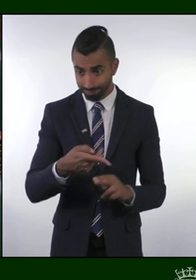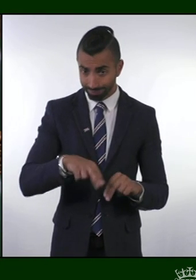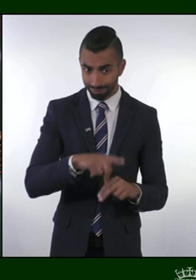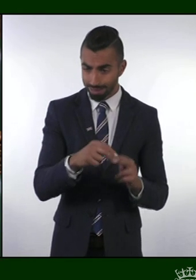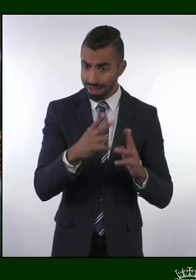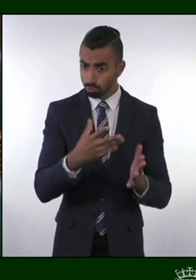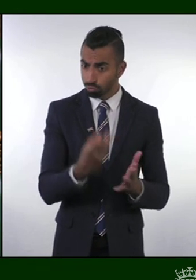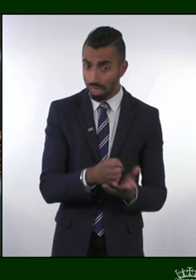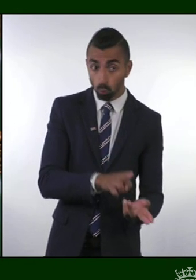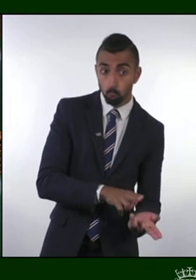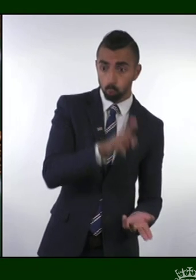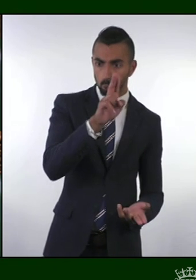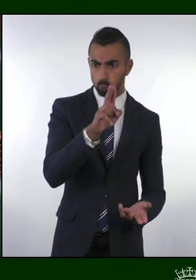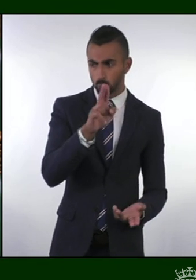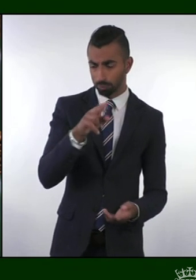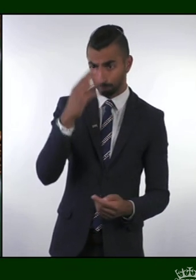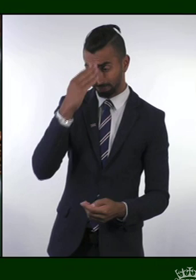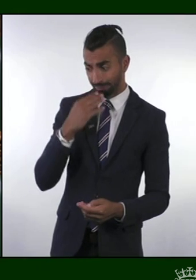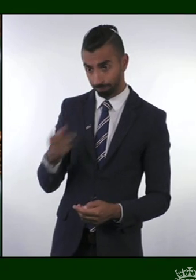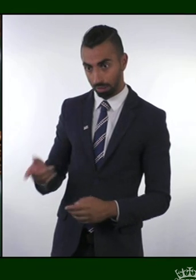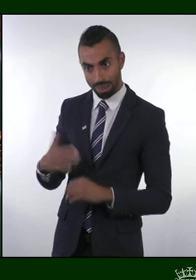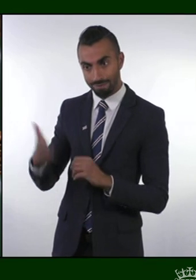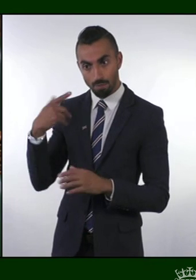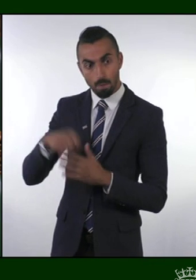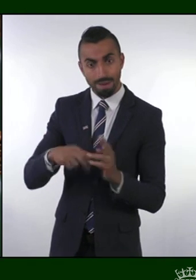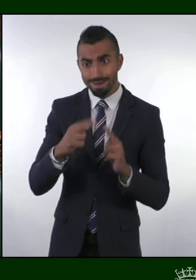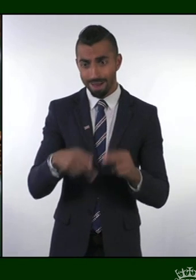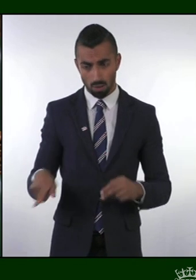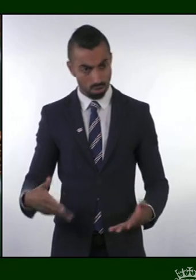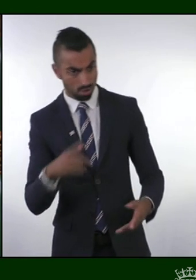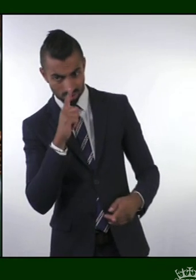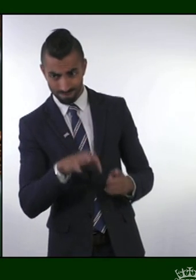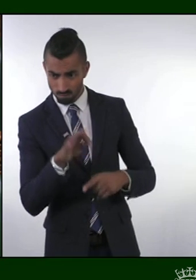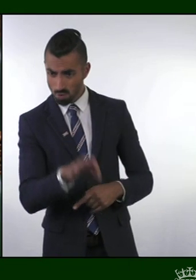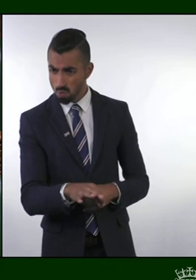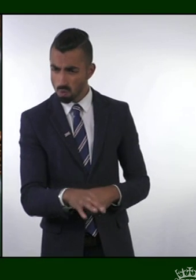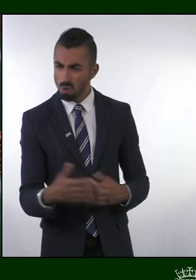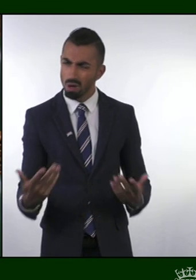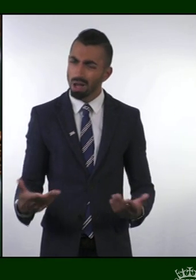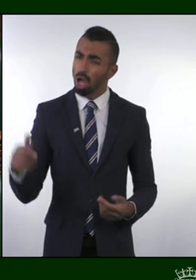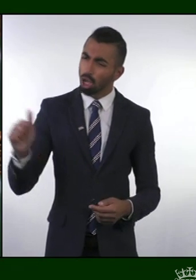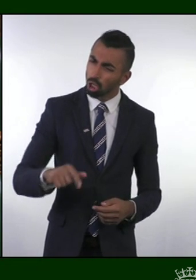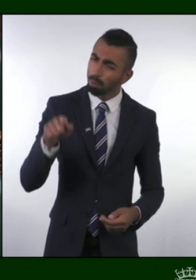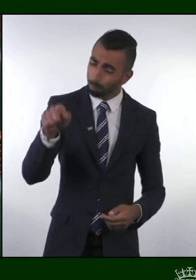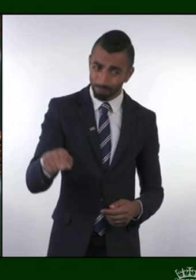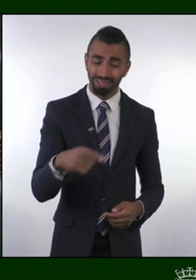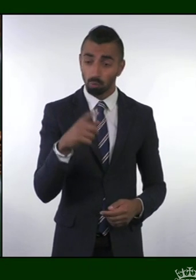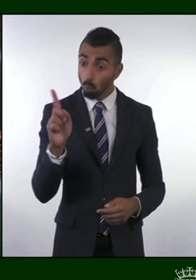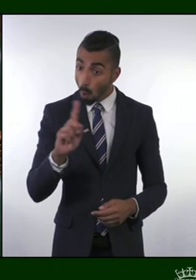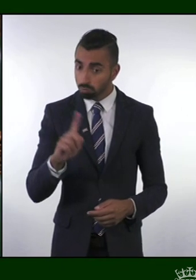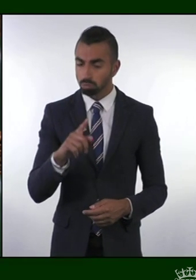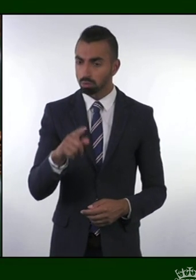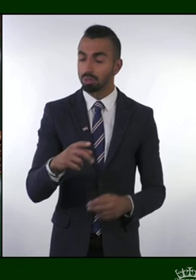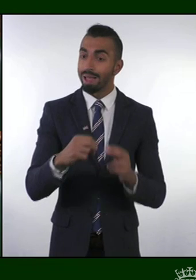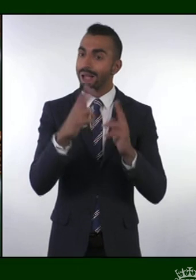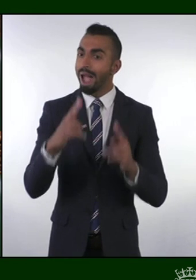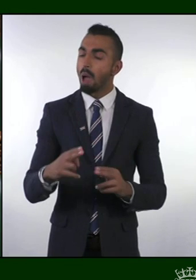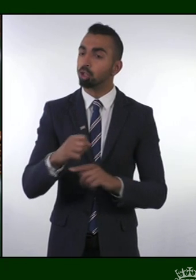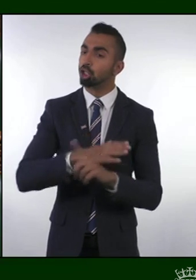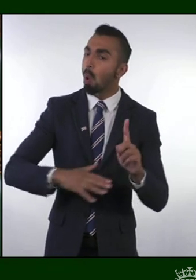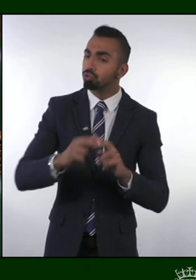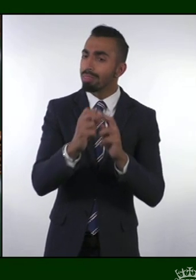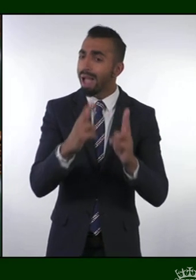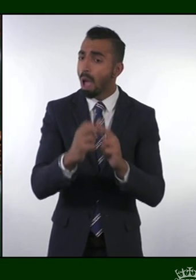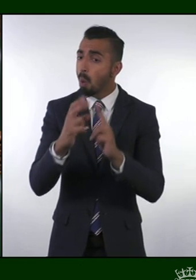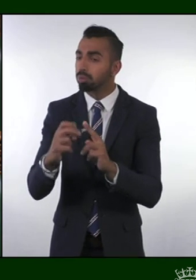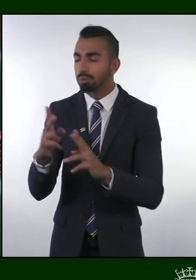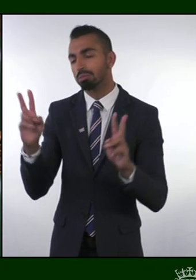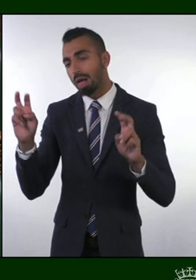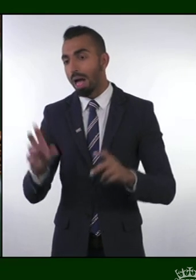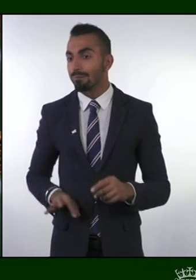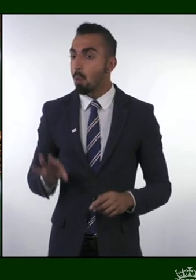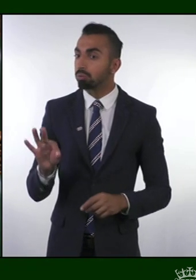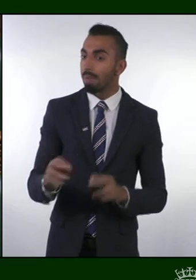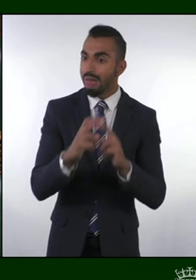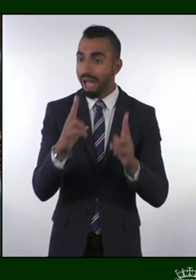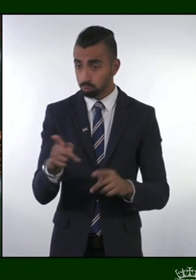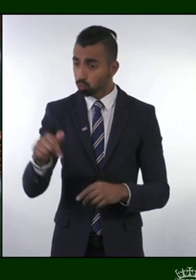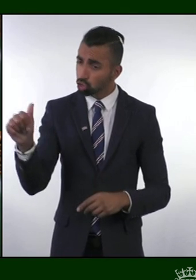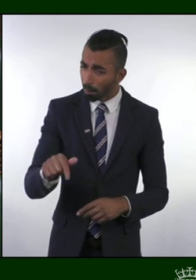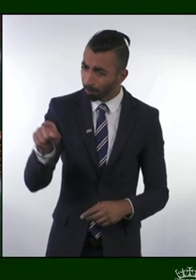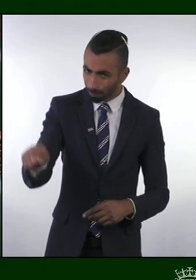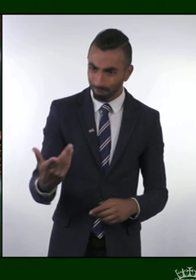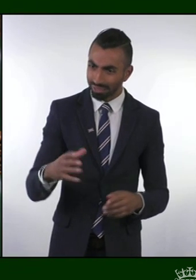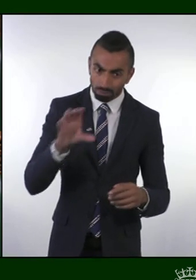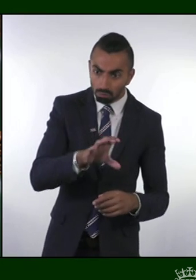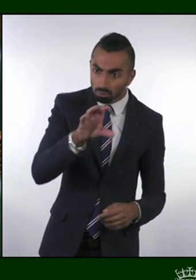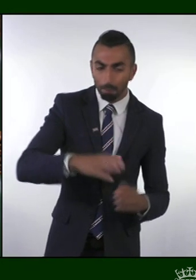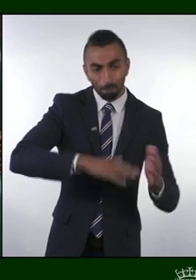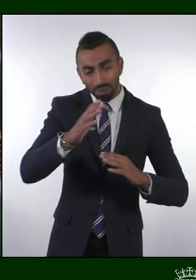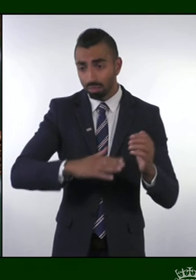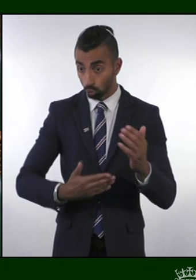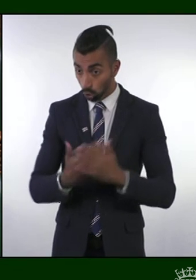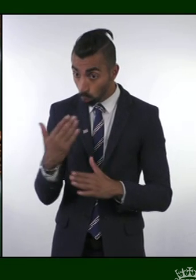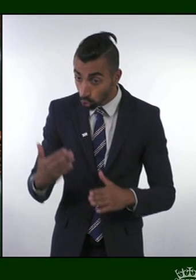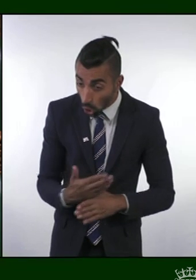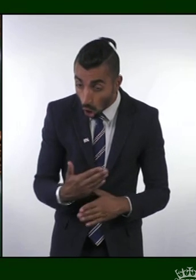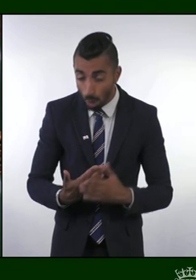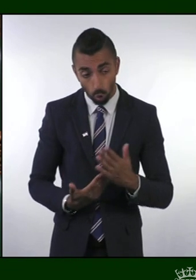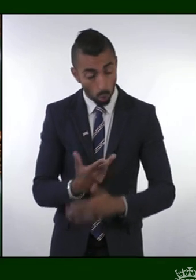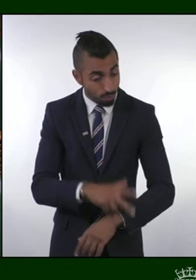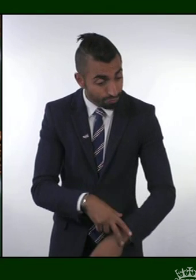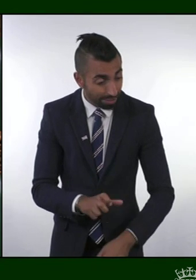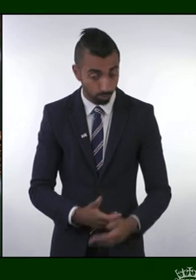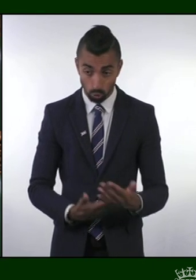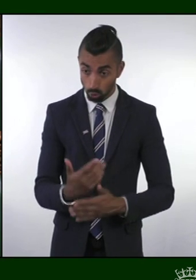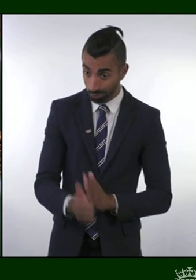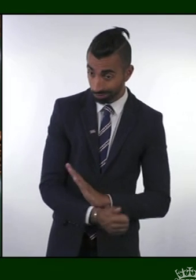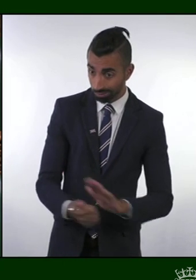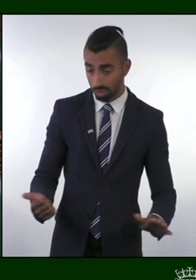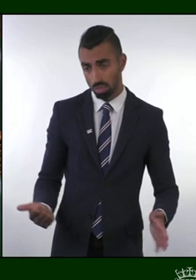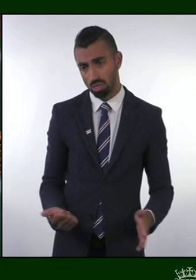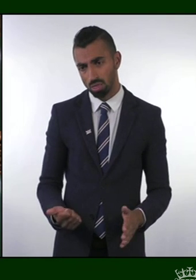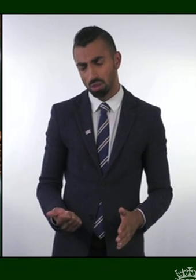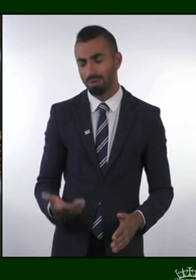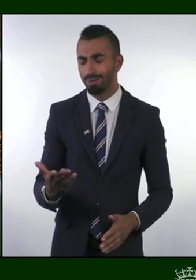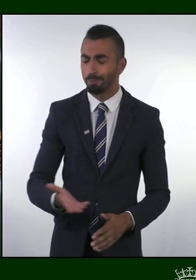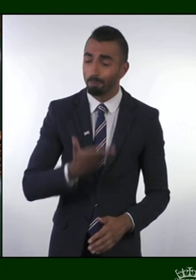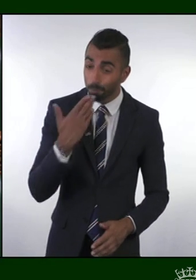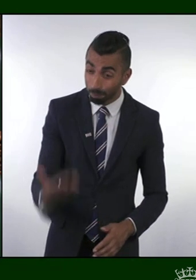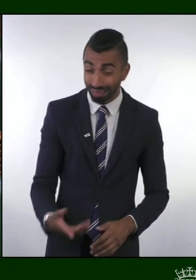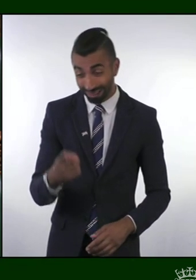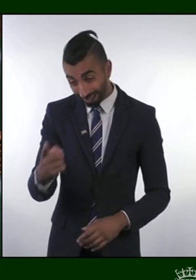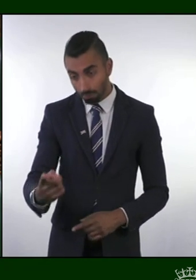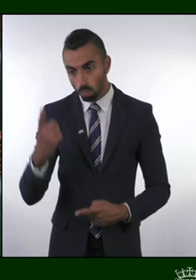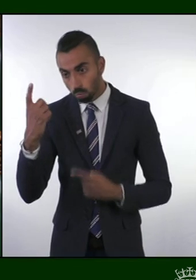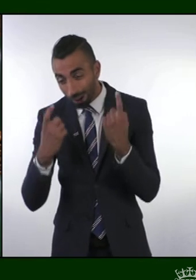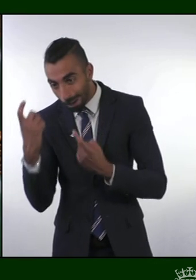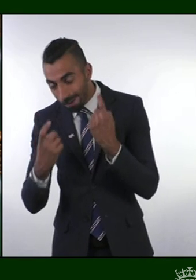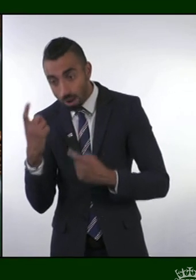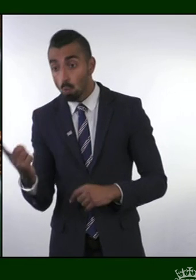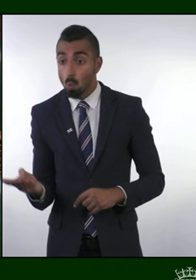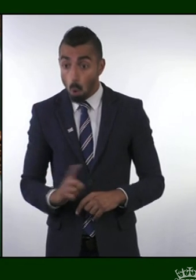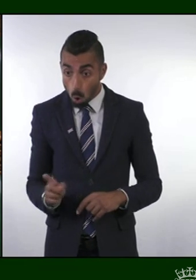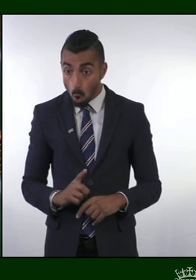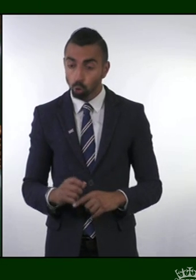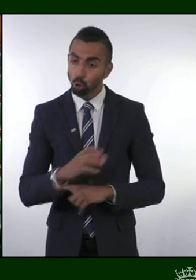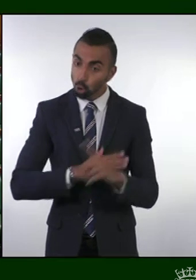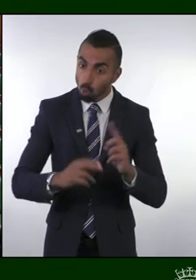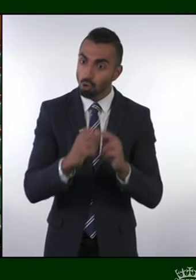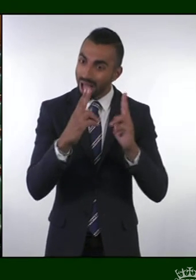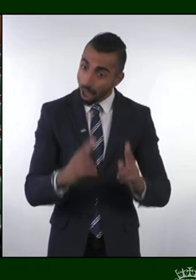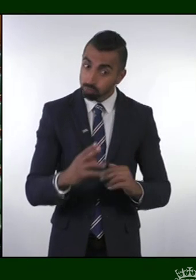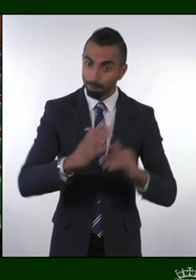This statement should have been taken as an opportunity to inject capital into the housing market, and also into social housing, building houses that people can afford to live in, and creating opportunities for new jobs, new apprenticeships and new skills that people can use in the future, so will the Chancellor go away and have a look at putting some money particularly into building social housing?